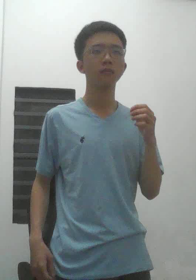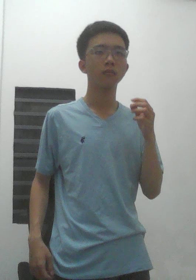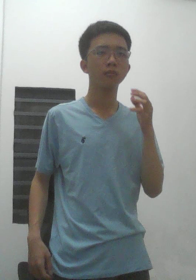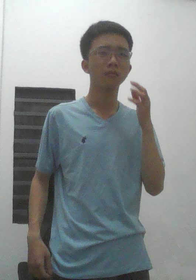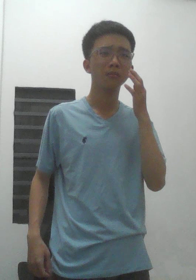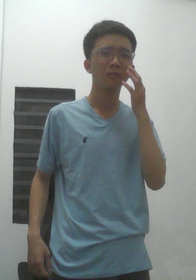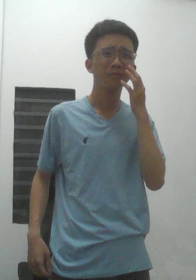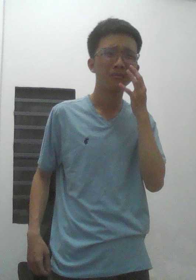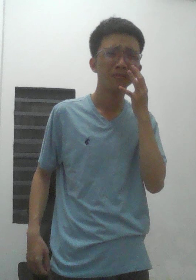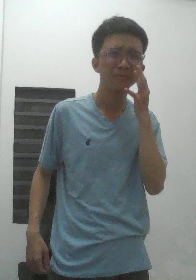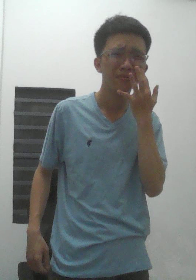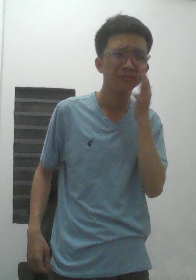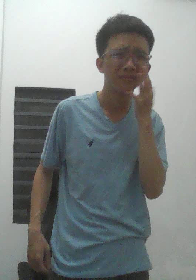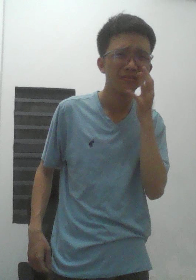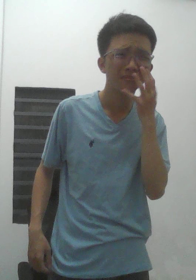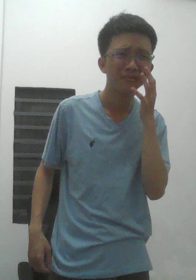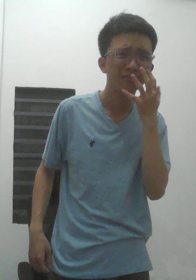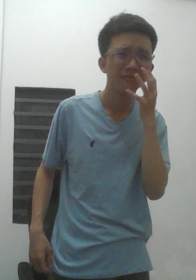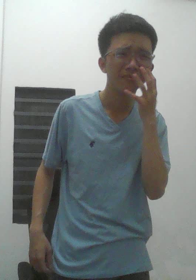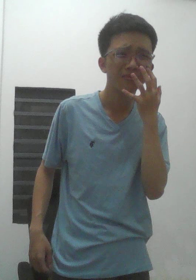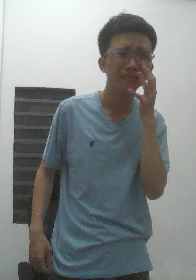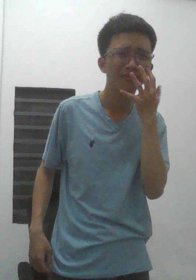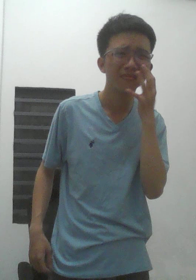kinh tom